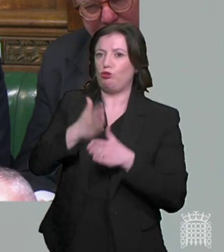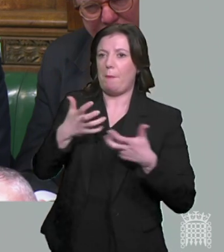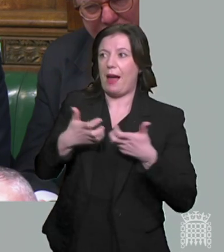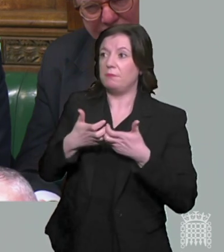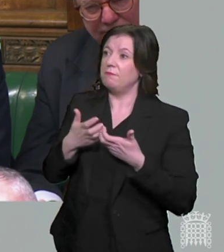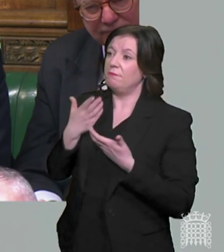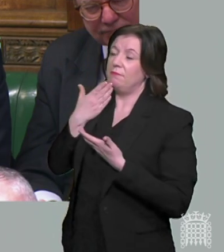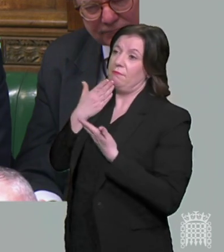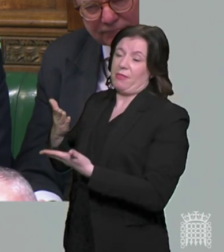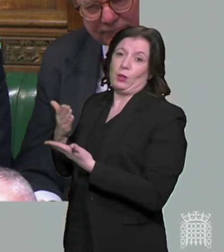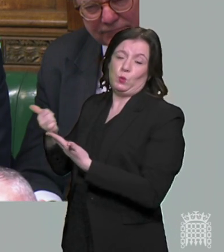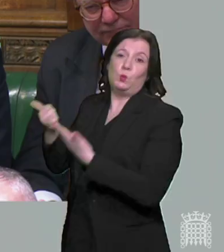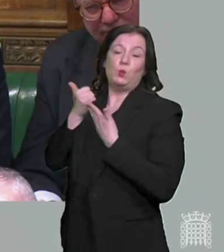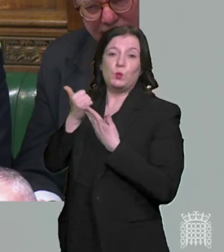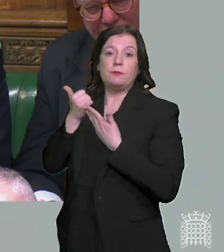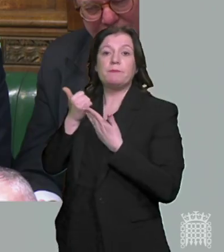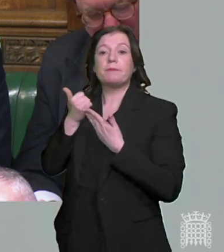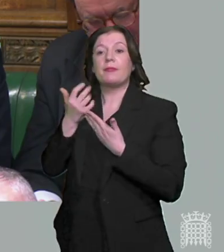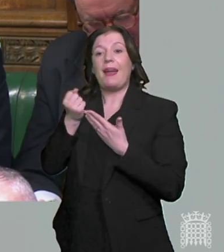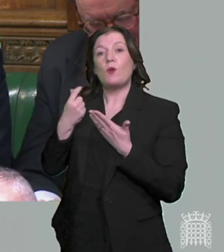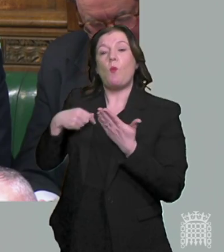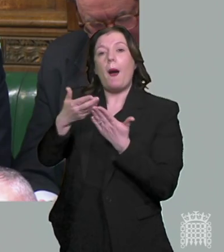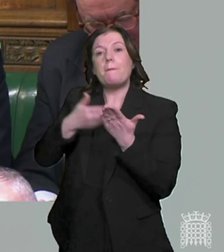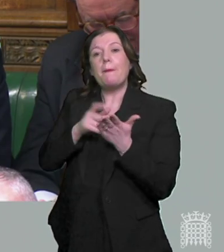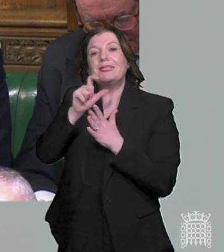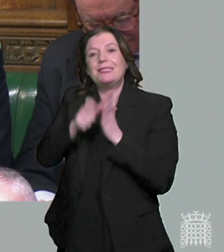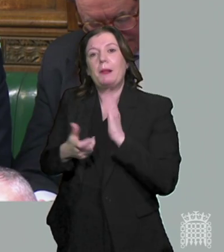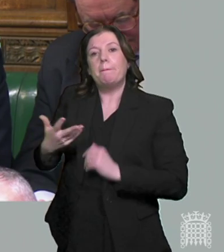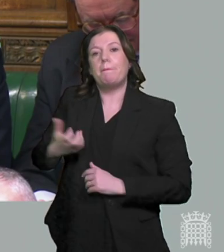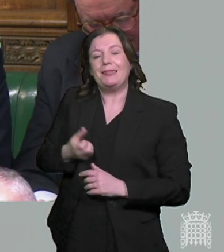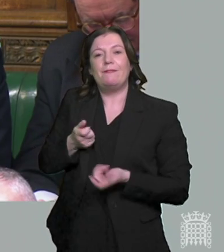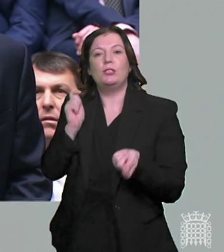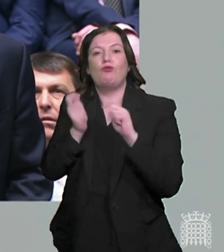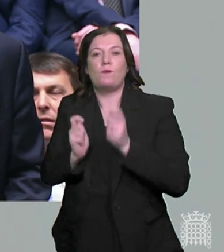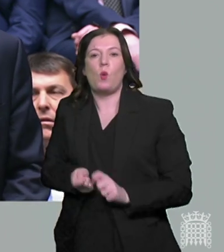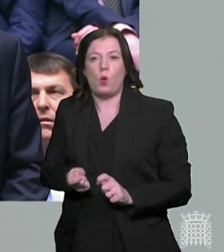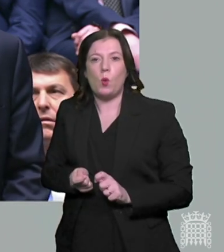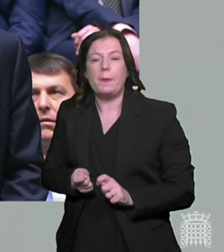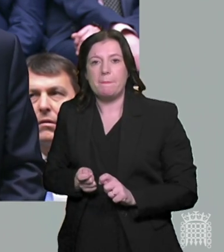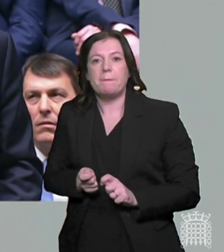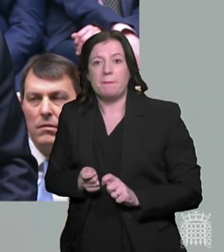I thank him for that, and today we publish a White Paper on disability benefits reform.